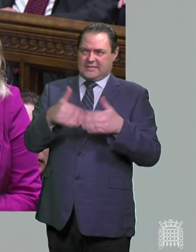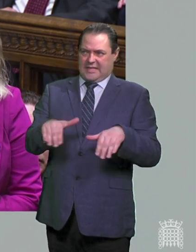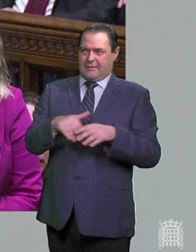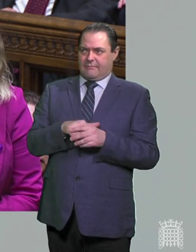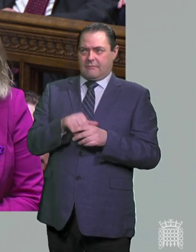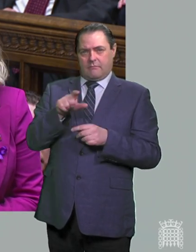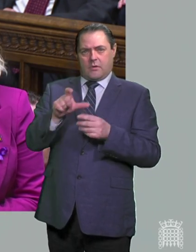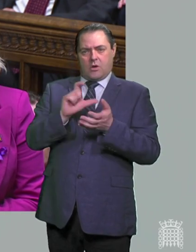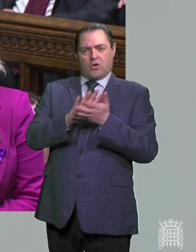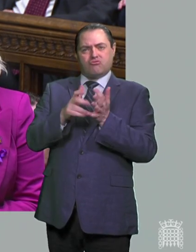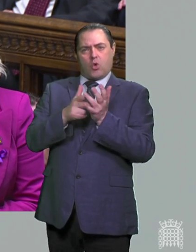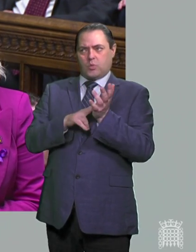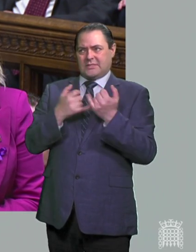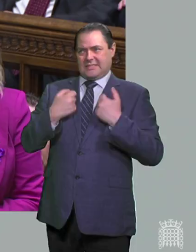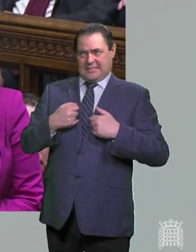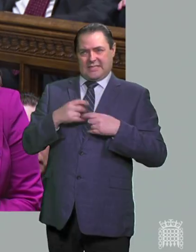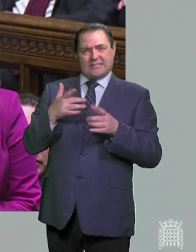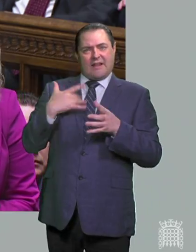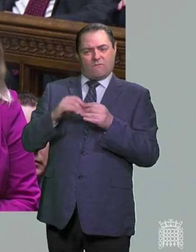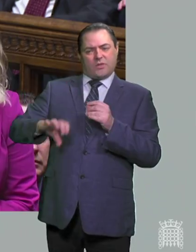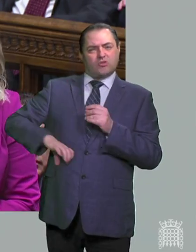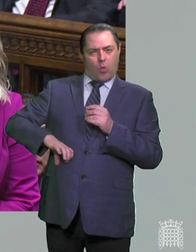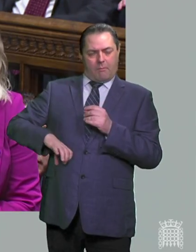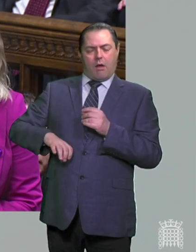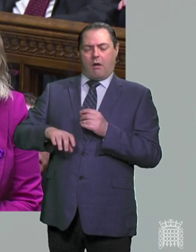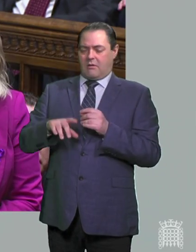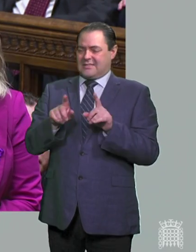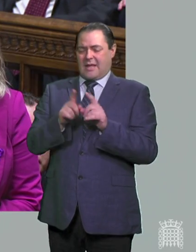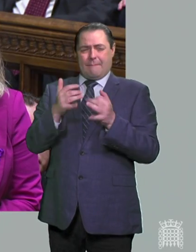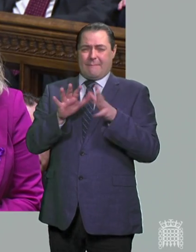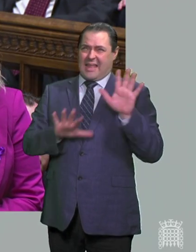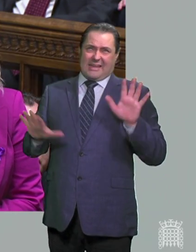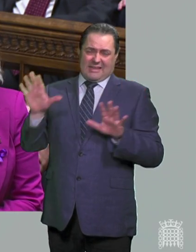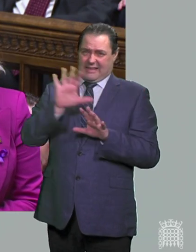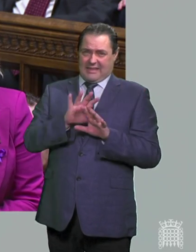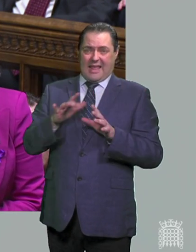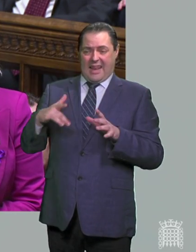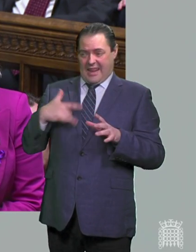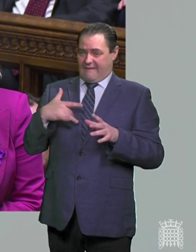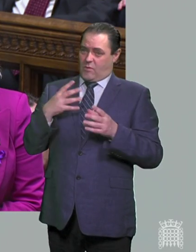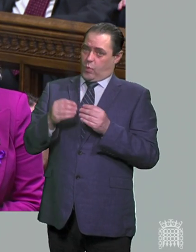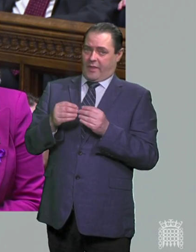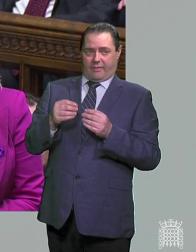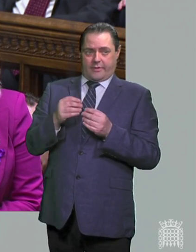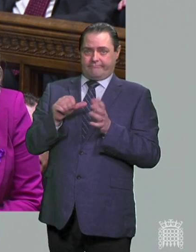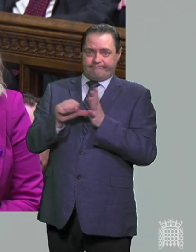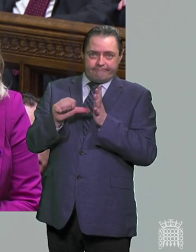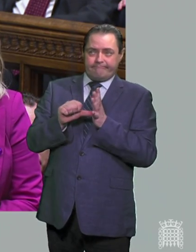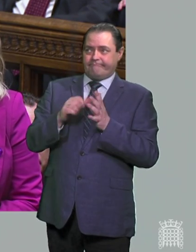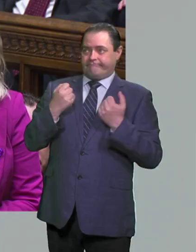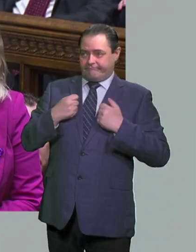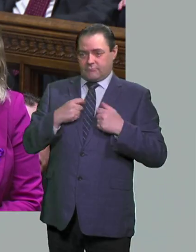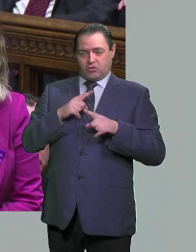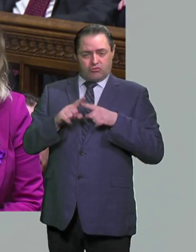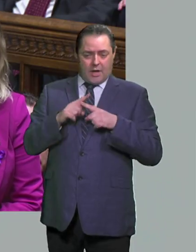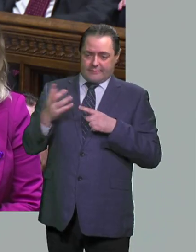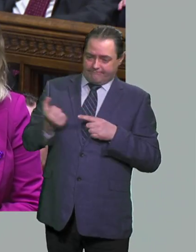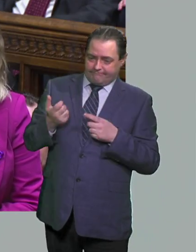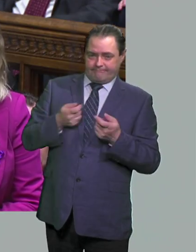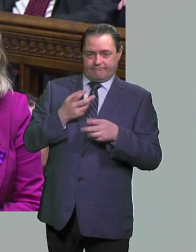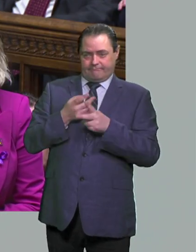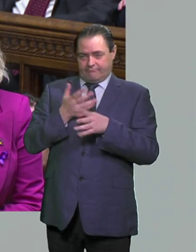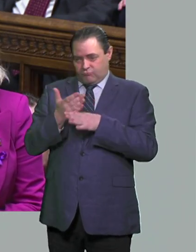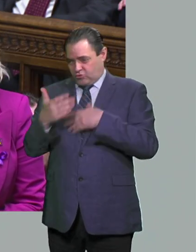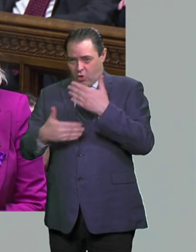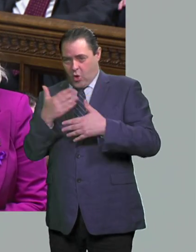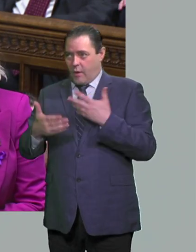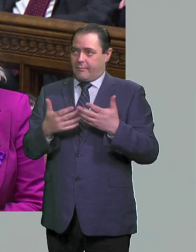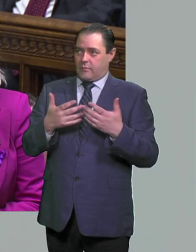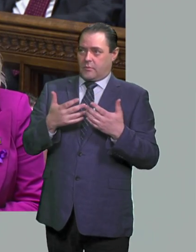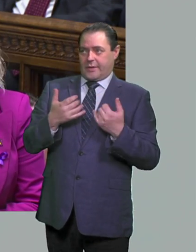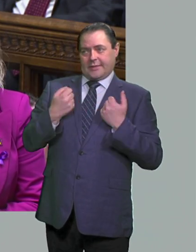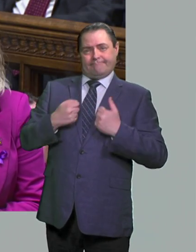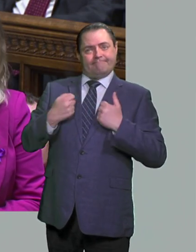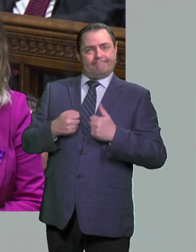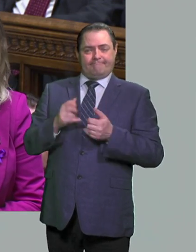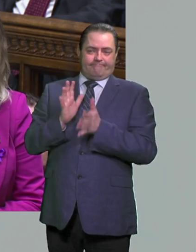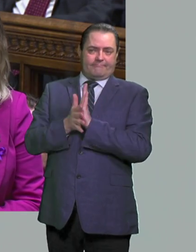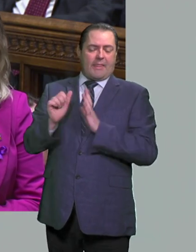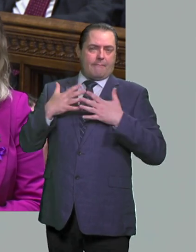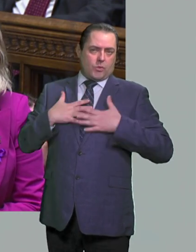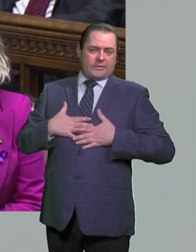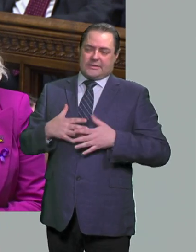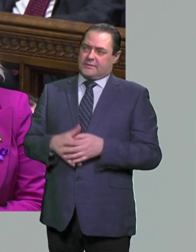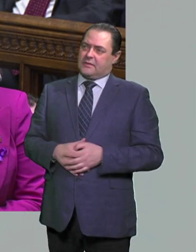He has Crohn’s disease and he lives with a stoma. He is like many of our constituents up and down the UK who are living with a life-limiting condition and trying to provide for their families, while holding down a job, with a condition and disease that wreaks havoc on their body.